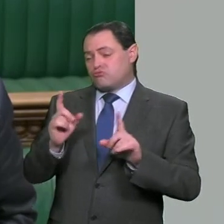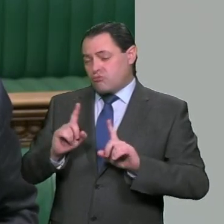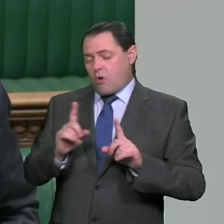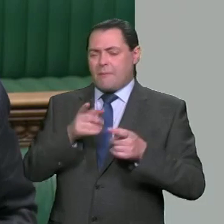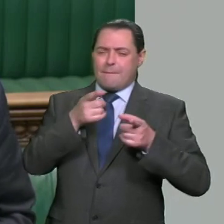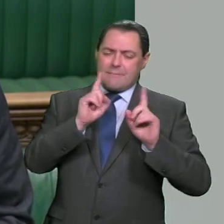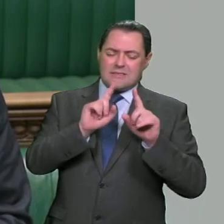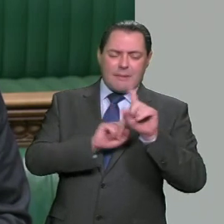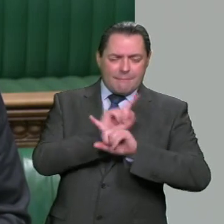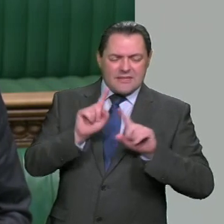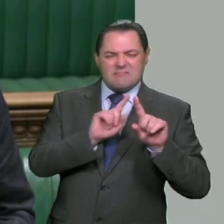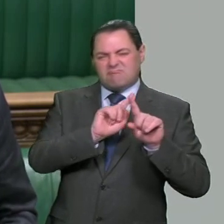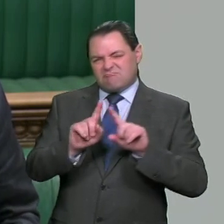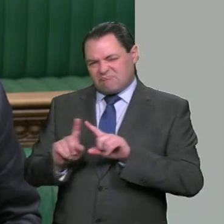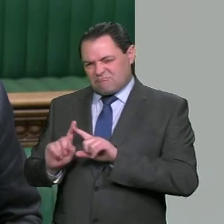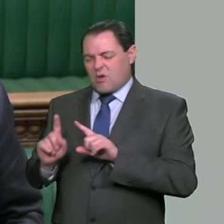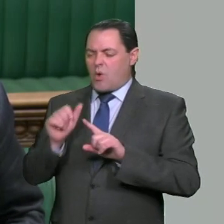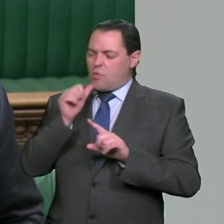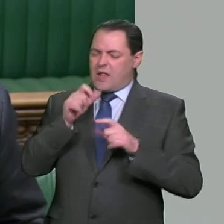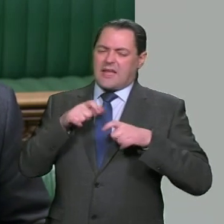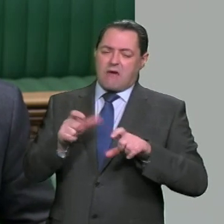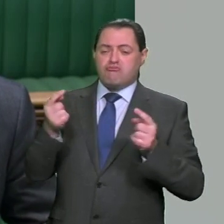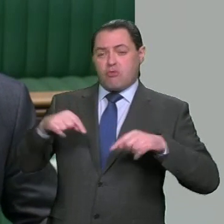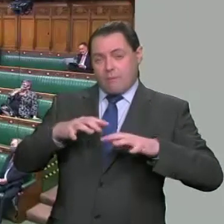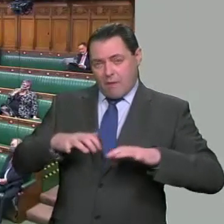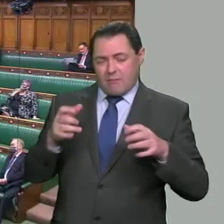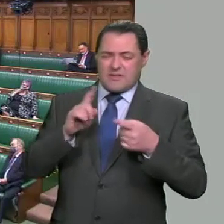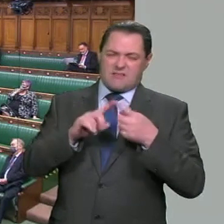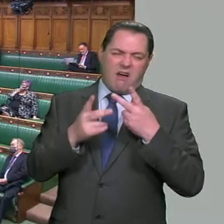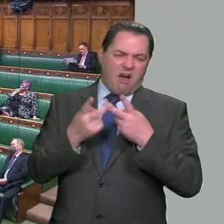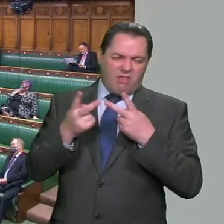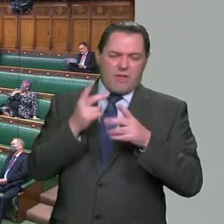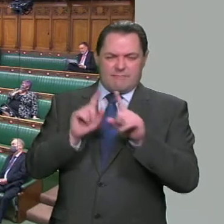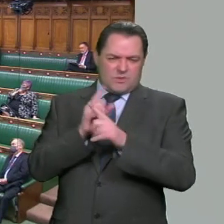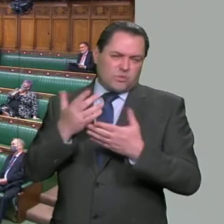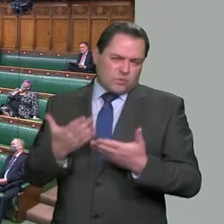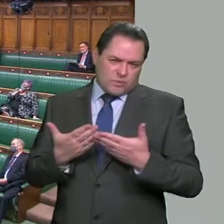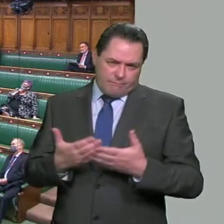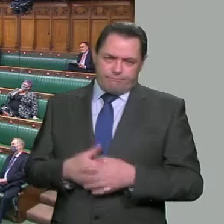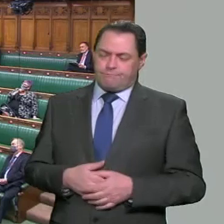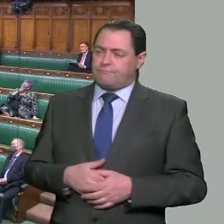In addition to my duties in this House, I shall have further such meetings later today.